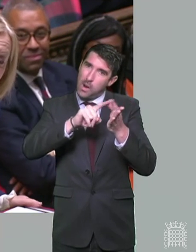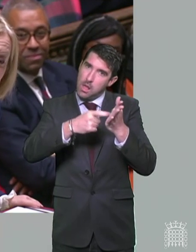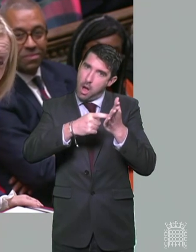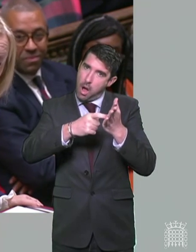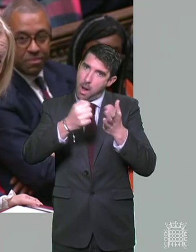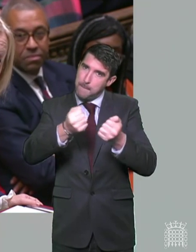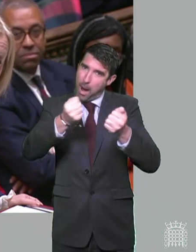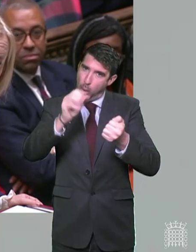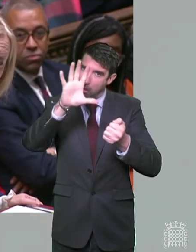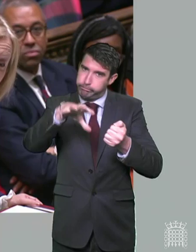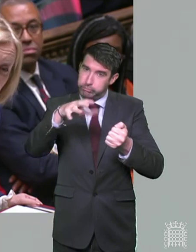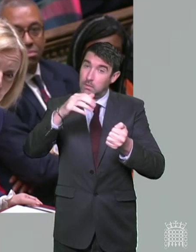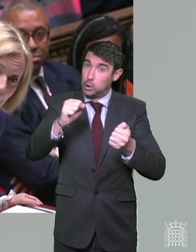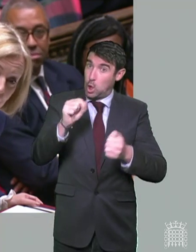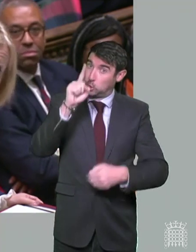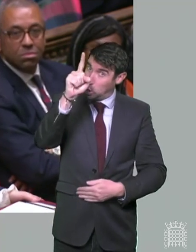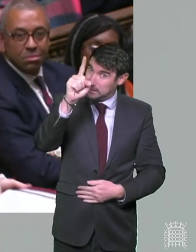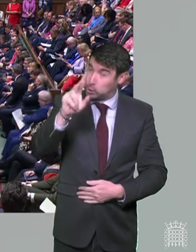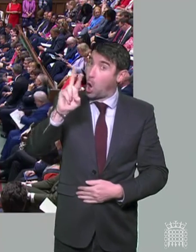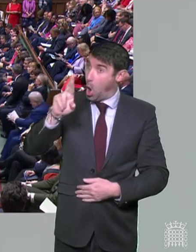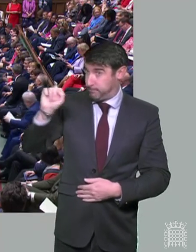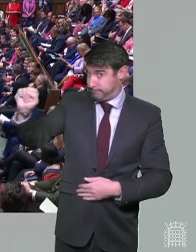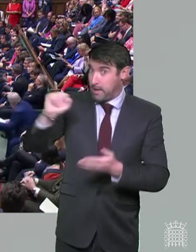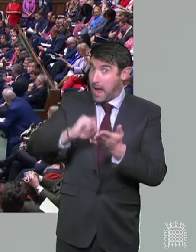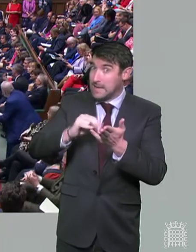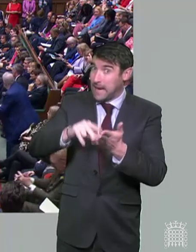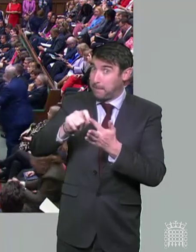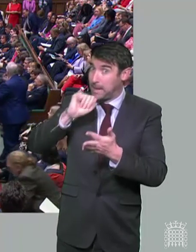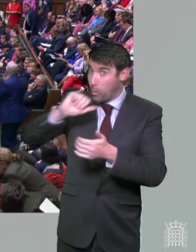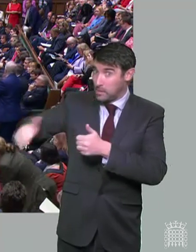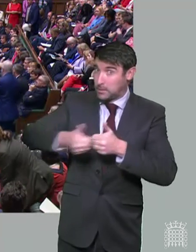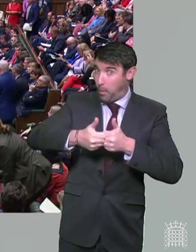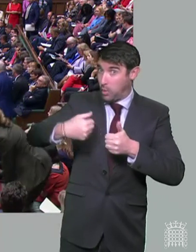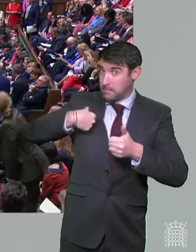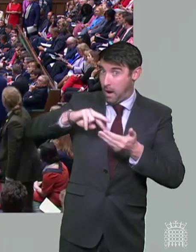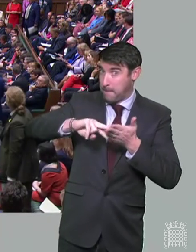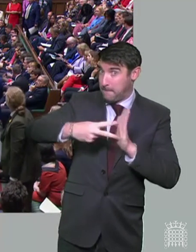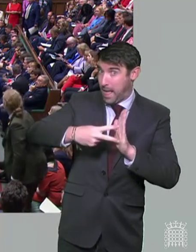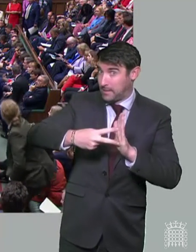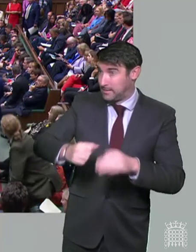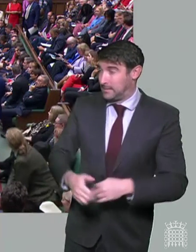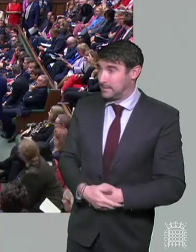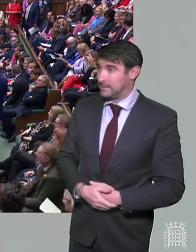I hope I can count on the SNP’s support for that.